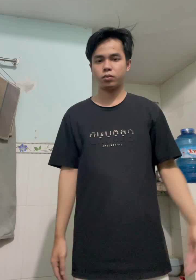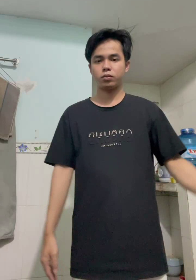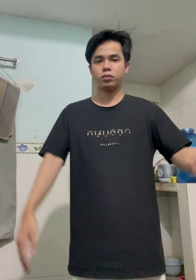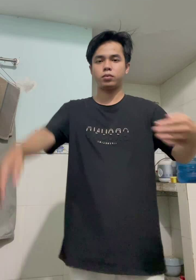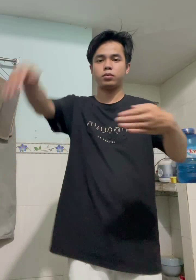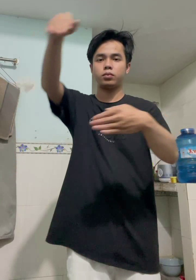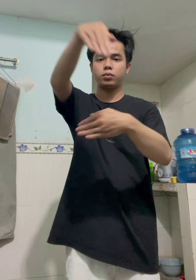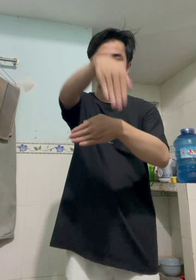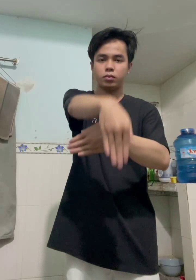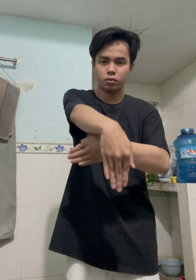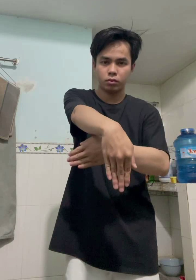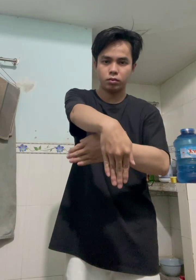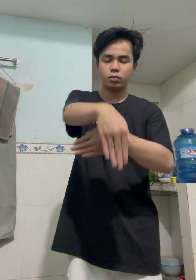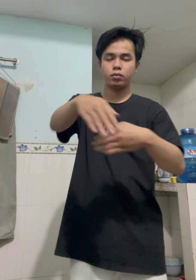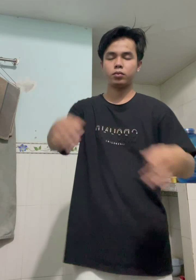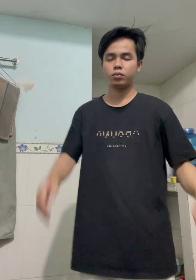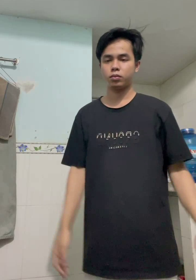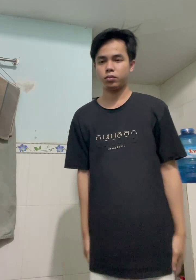buoi chieu